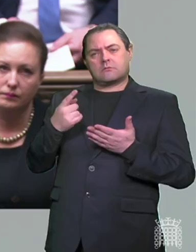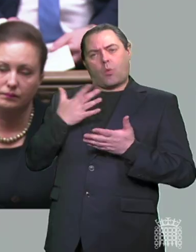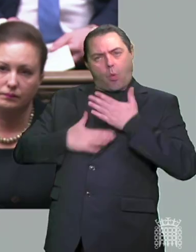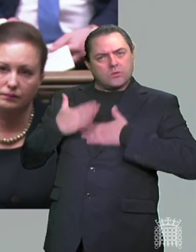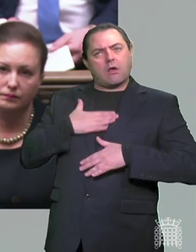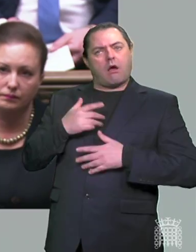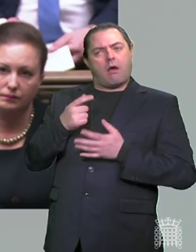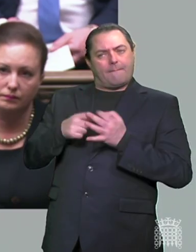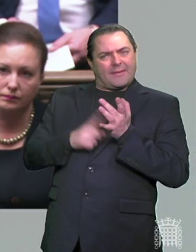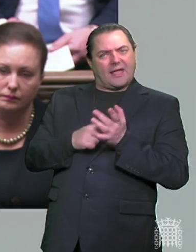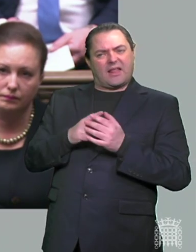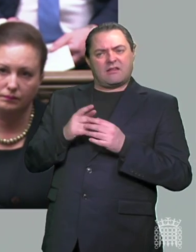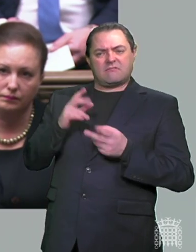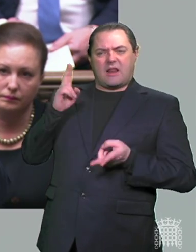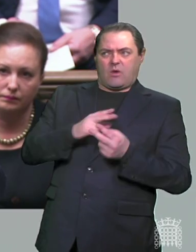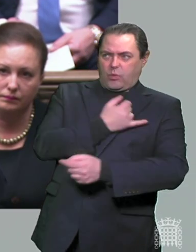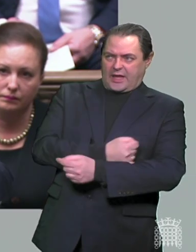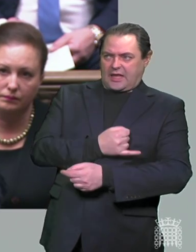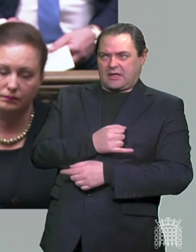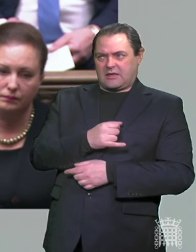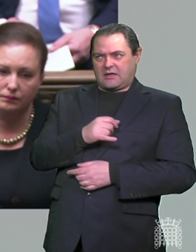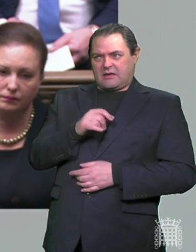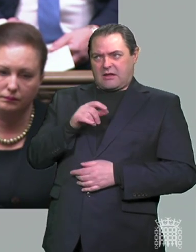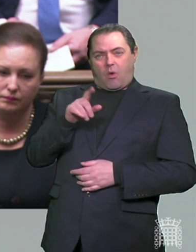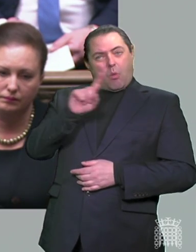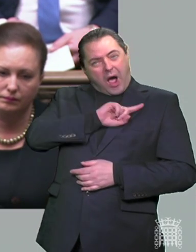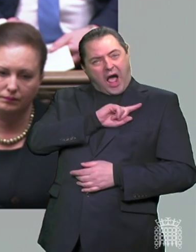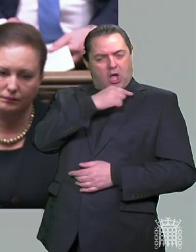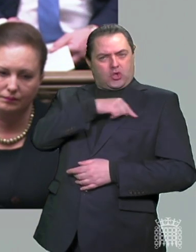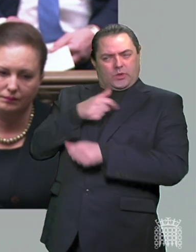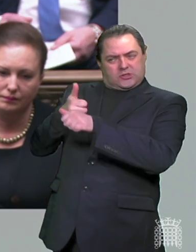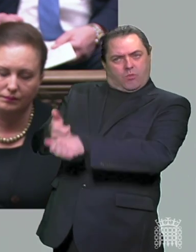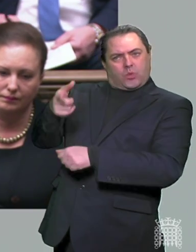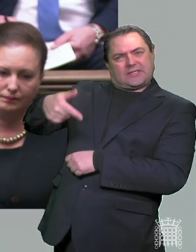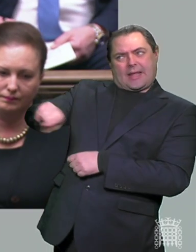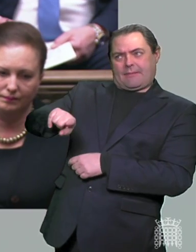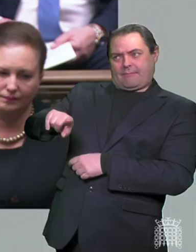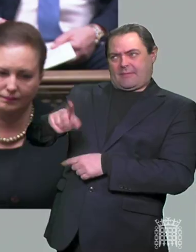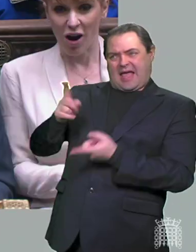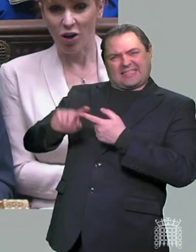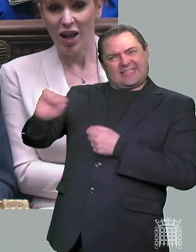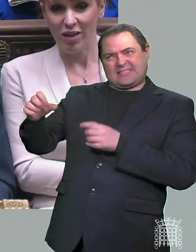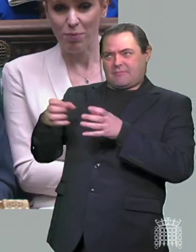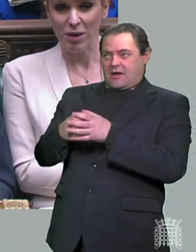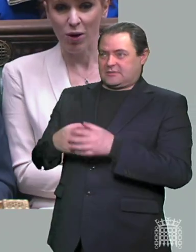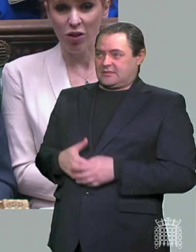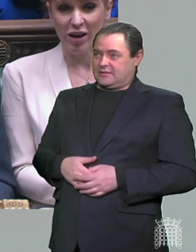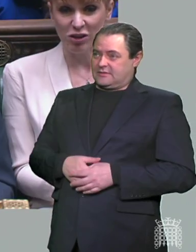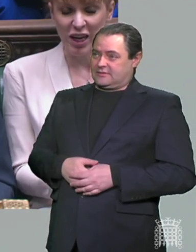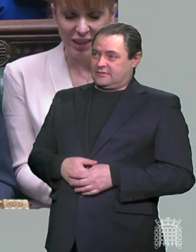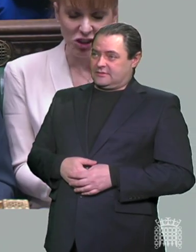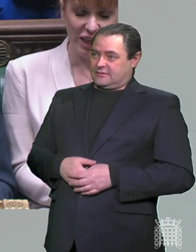What do the unions and Just Stop Oil have in common? They bankroll him and his party.